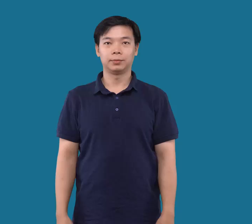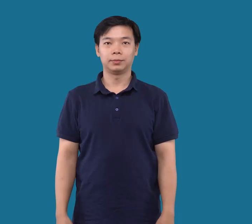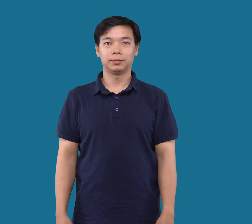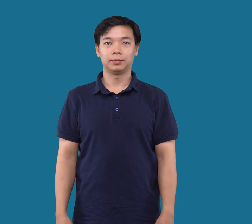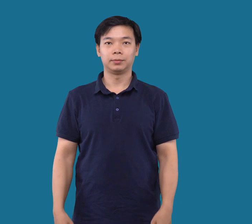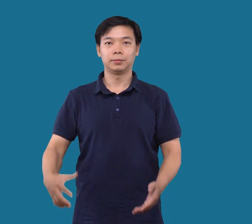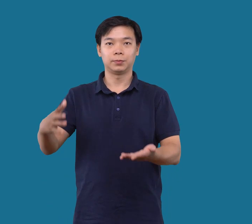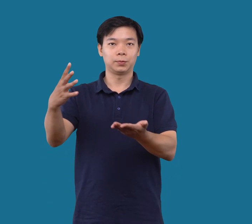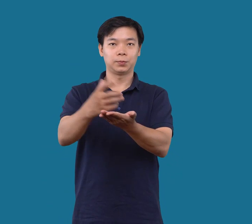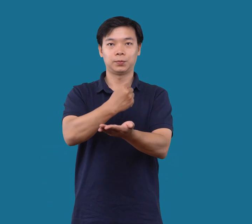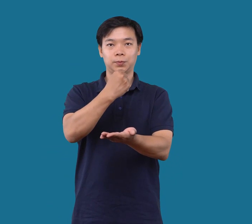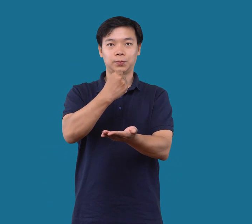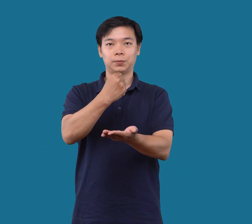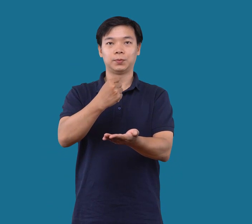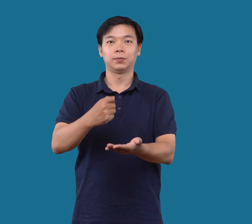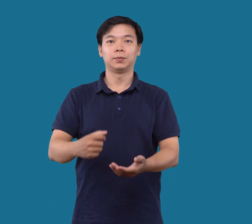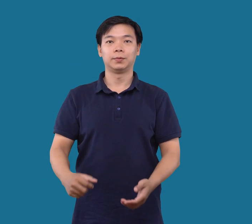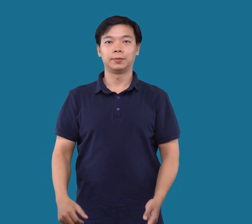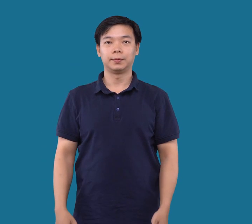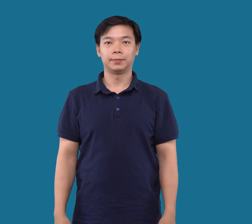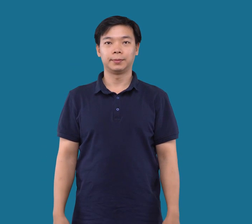con ruồi